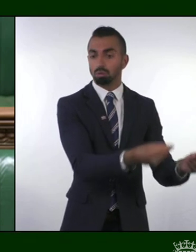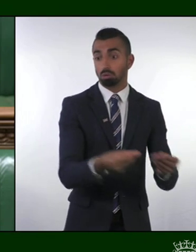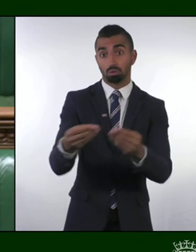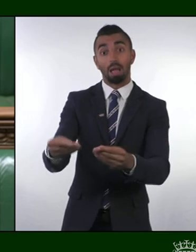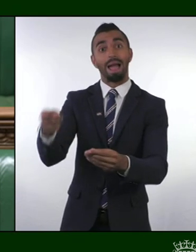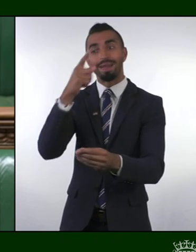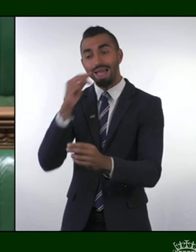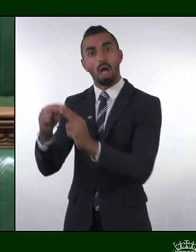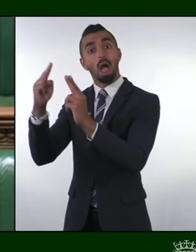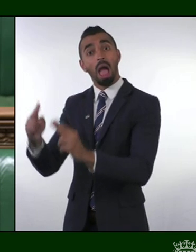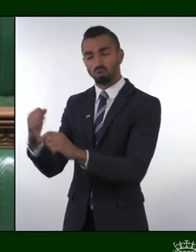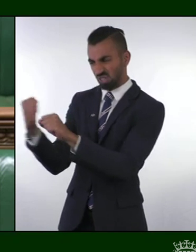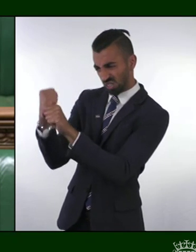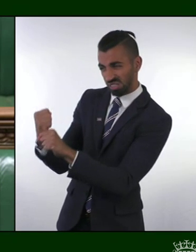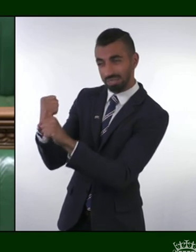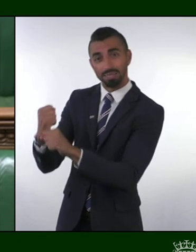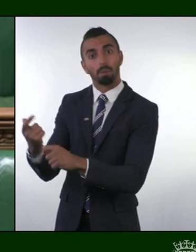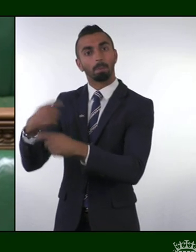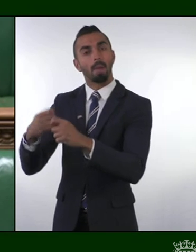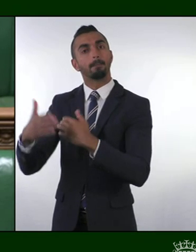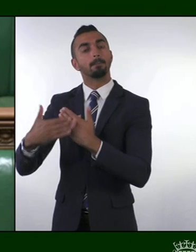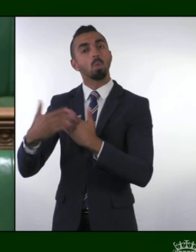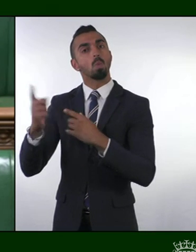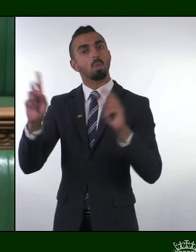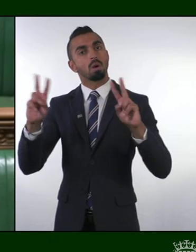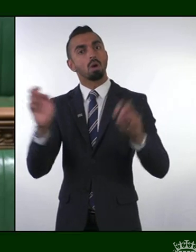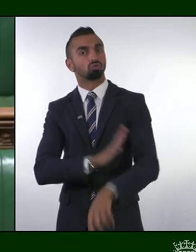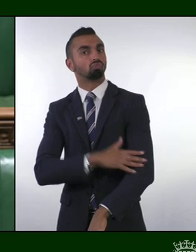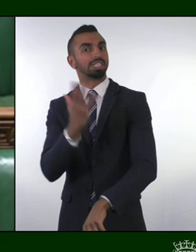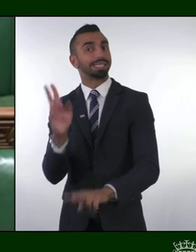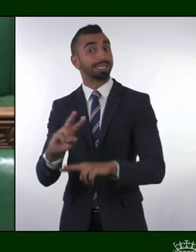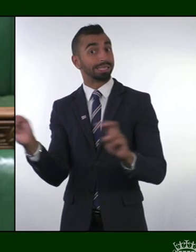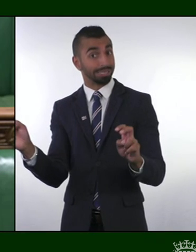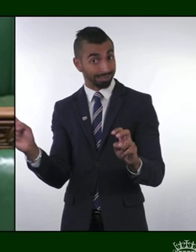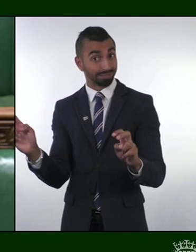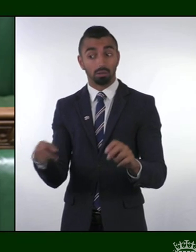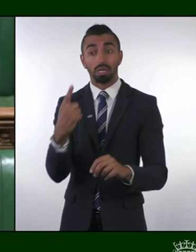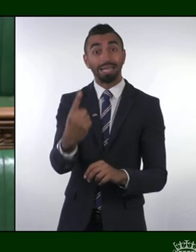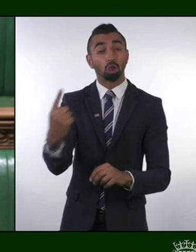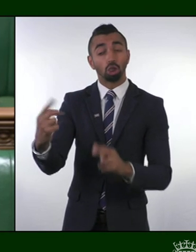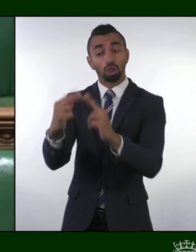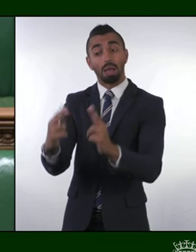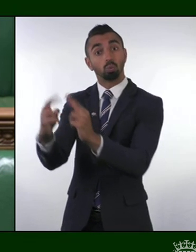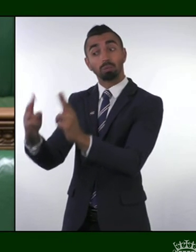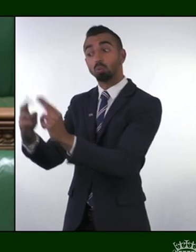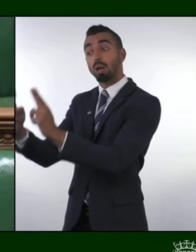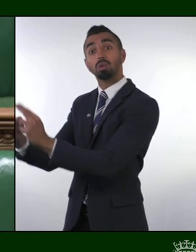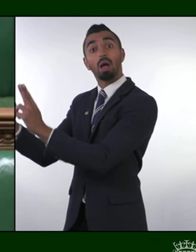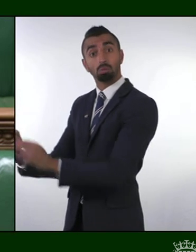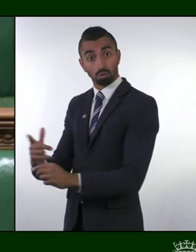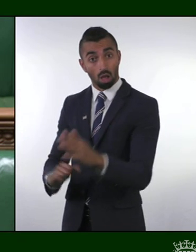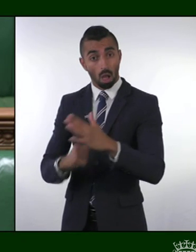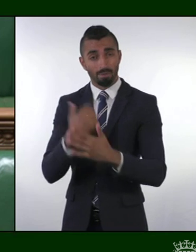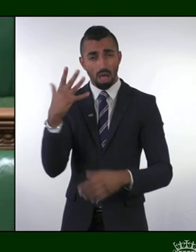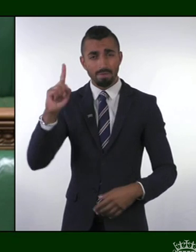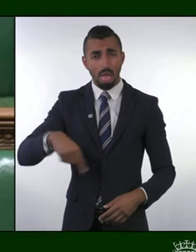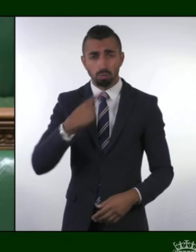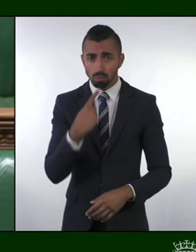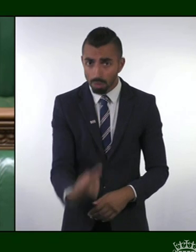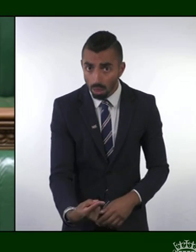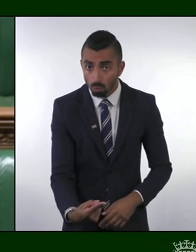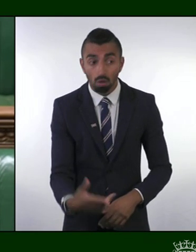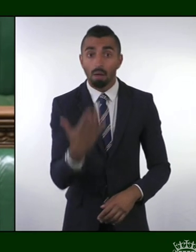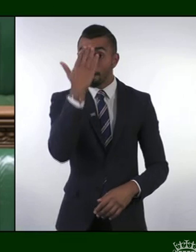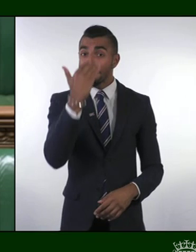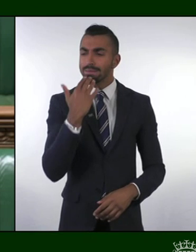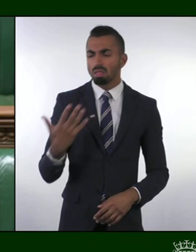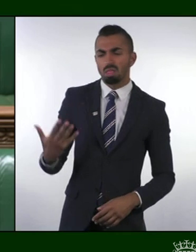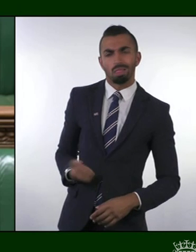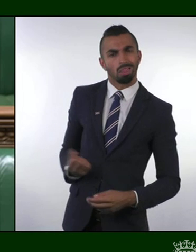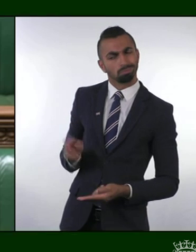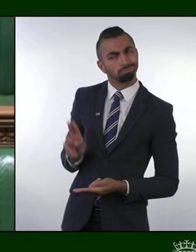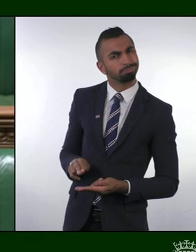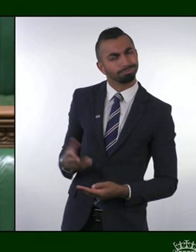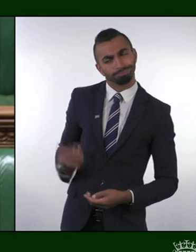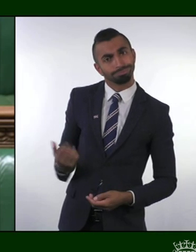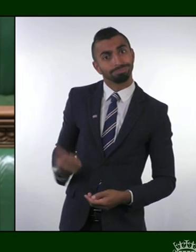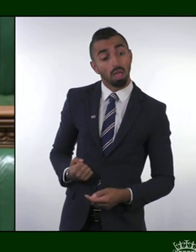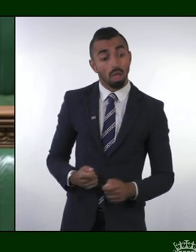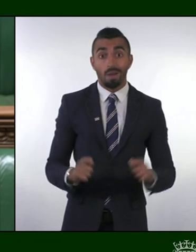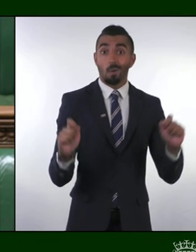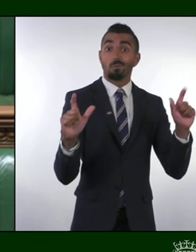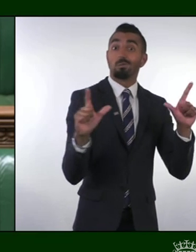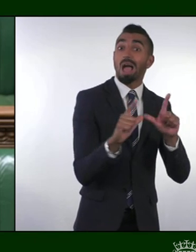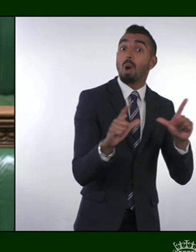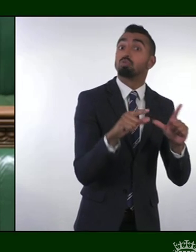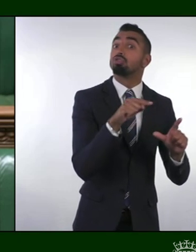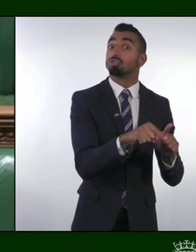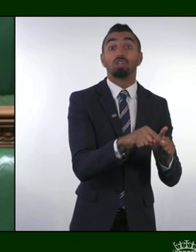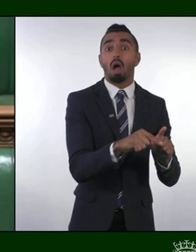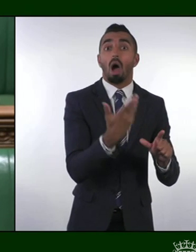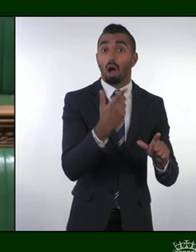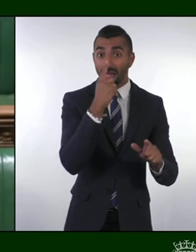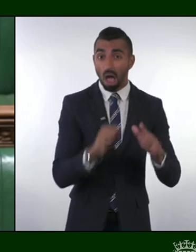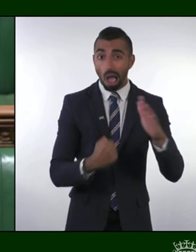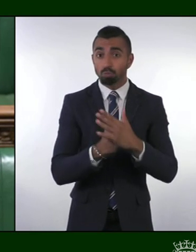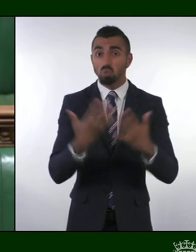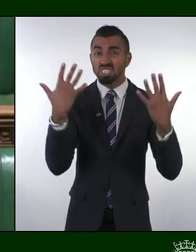The grants will cover at least two thirds of the cost—up to £5,000 per household—and for low-income households we will go even further, with vouchers covering the full cost, up to £10,000.